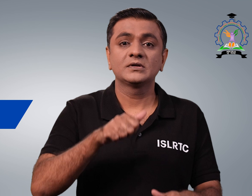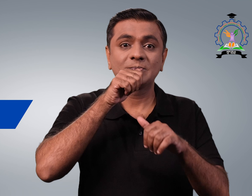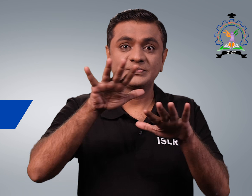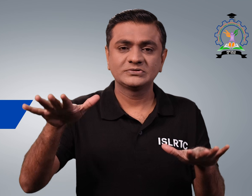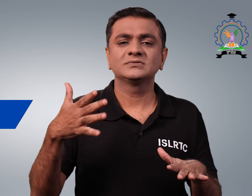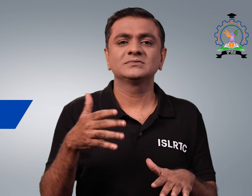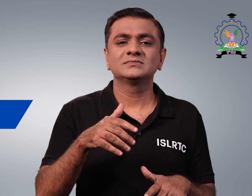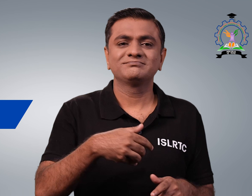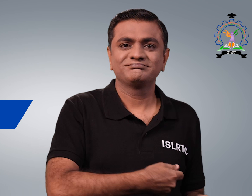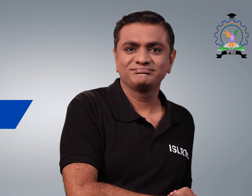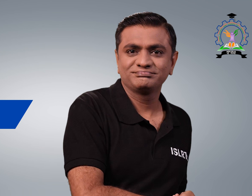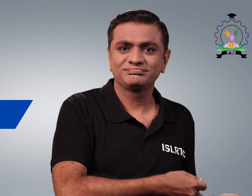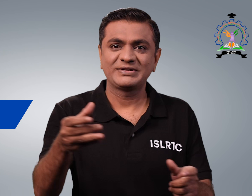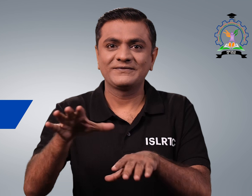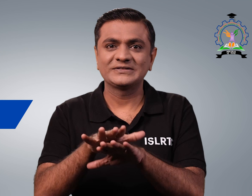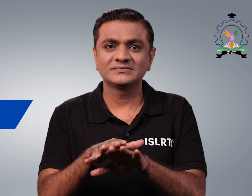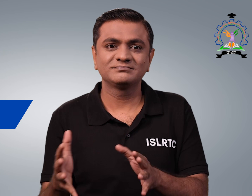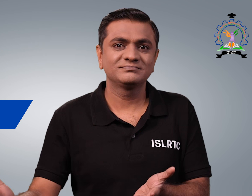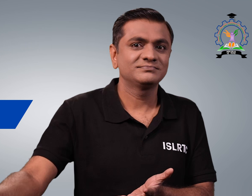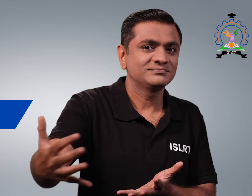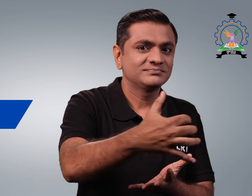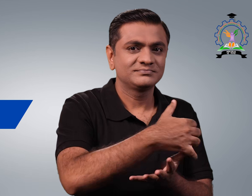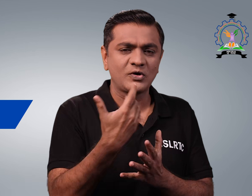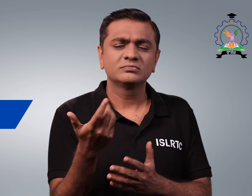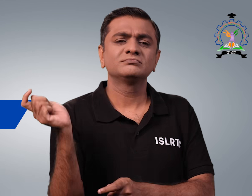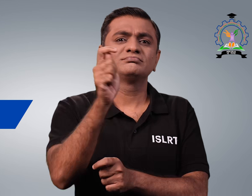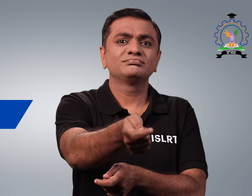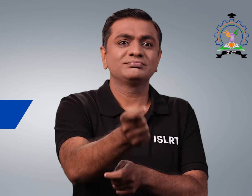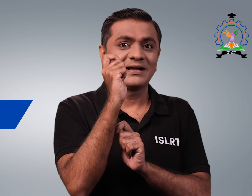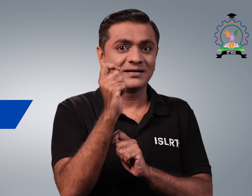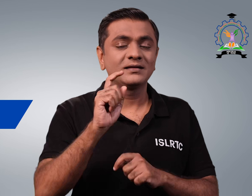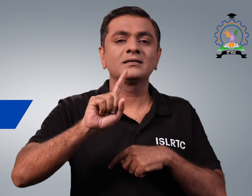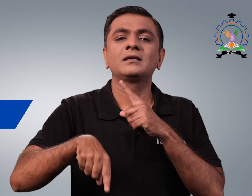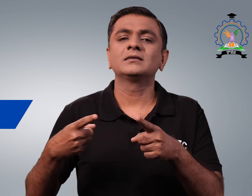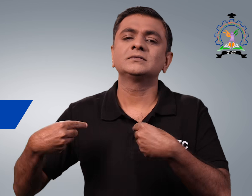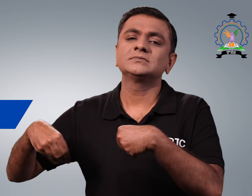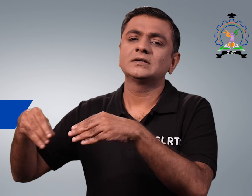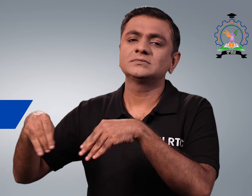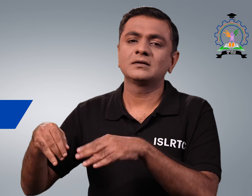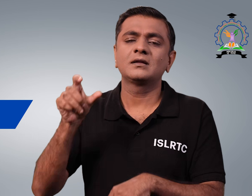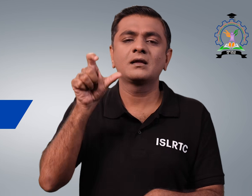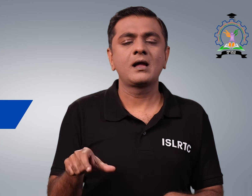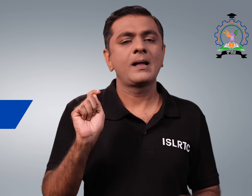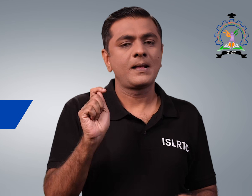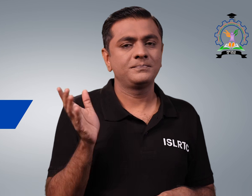A fisherman is someone who catches fish for a living using fishing nets and rods.